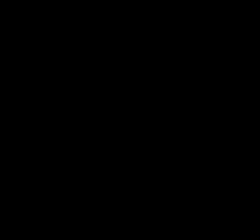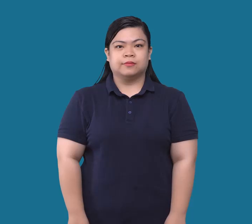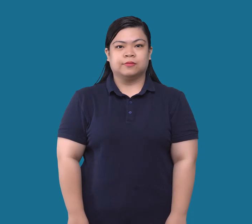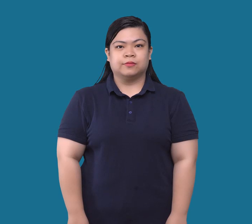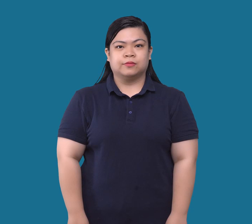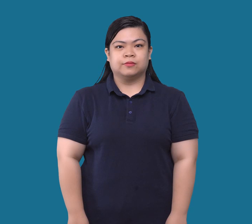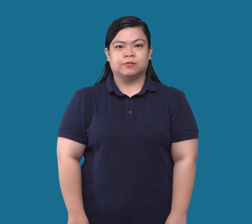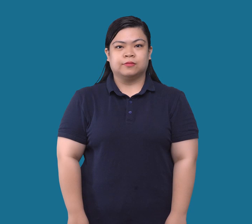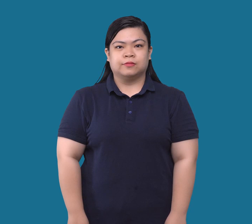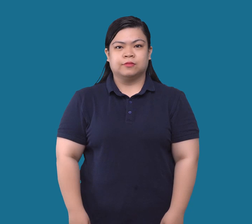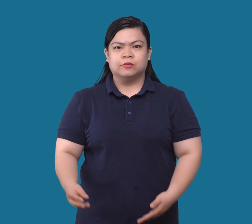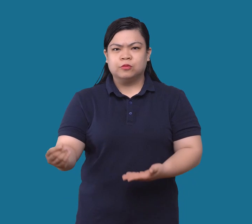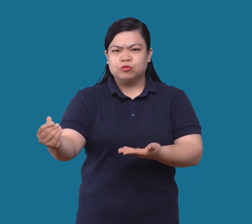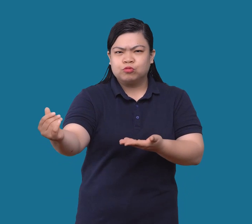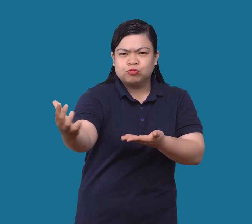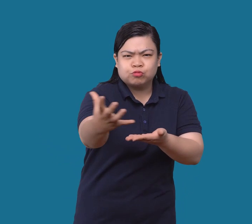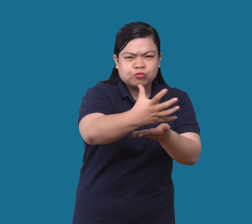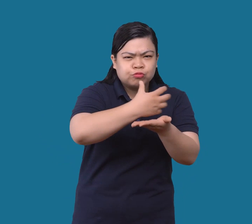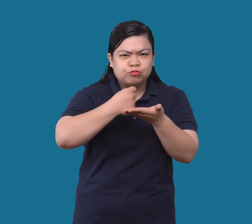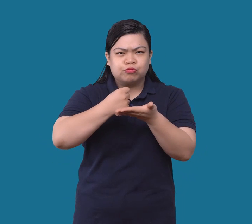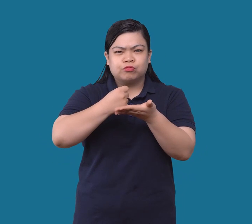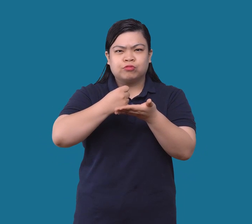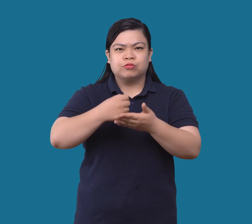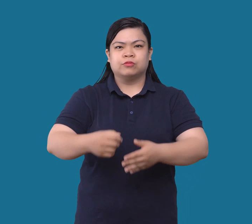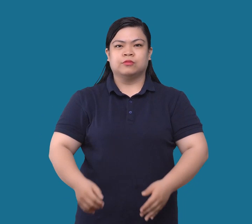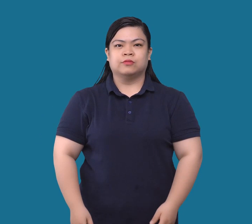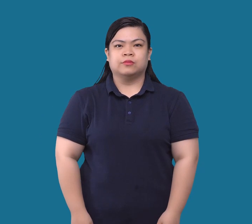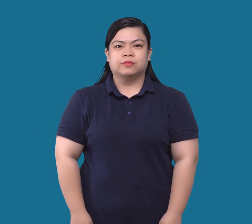thu mua